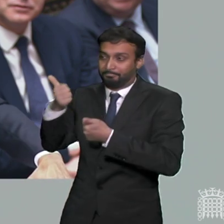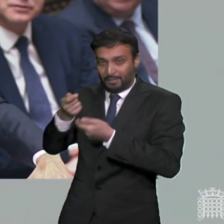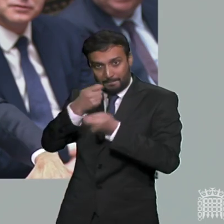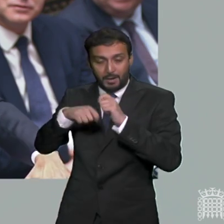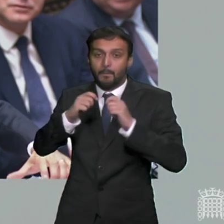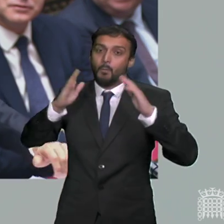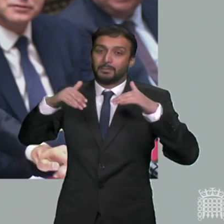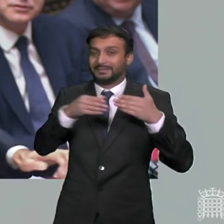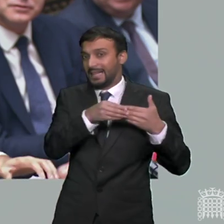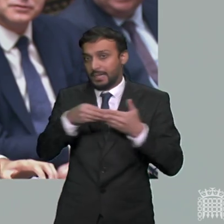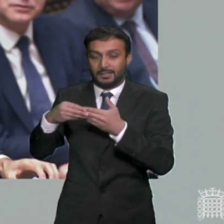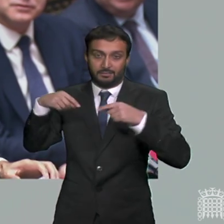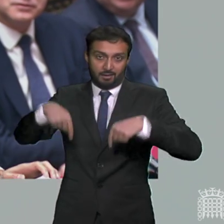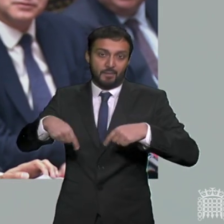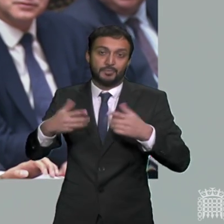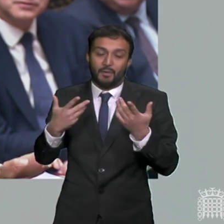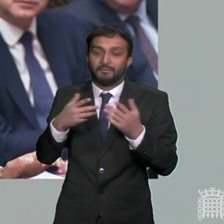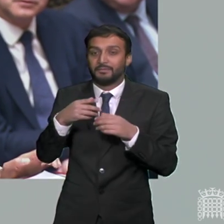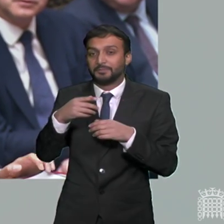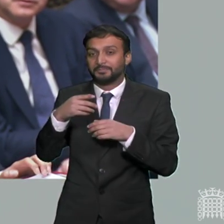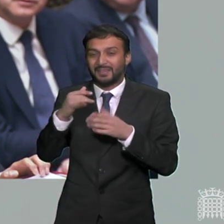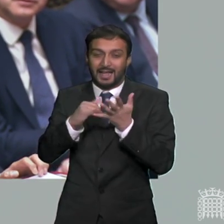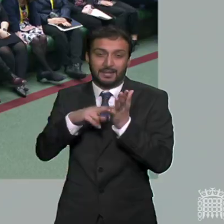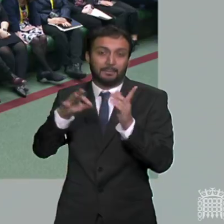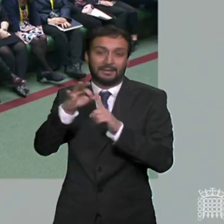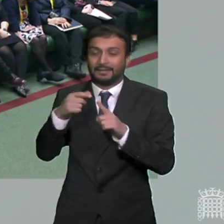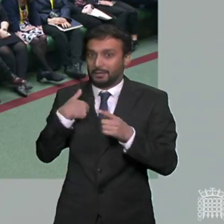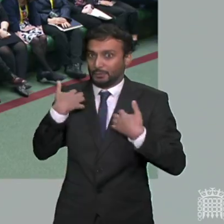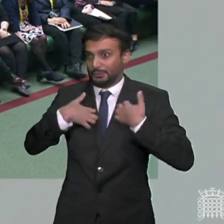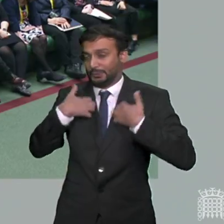I look forward to constructive debate with him across the Dispatch Box.